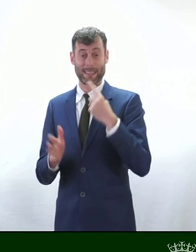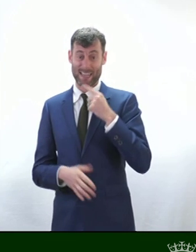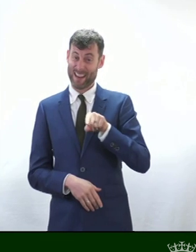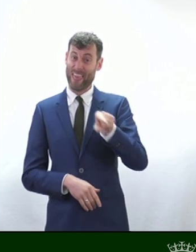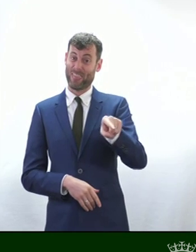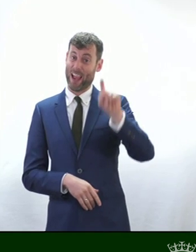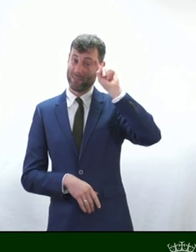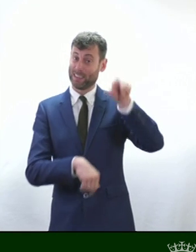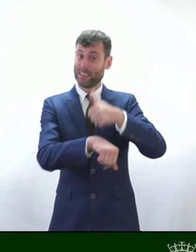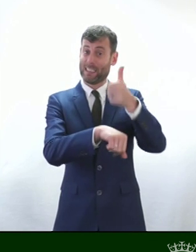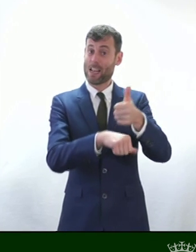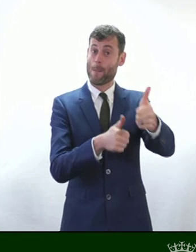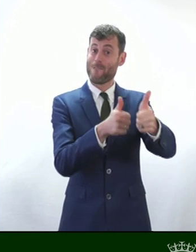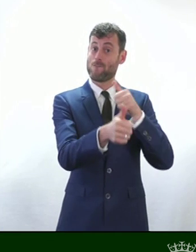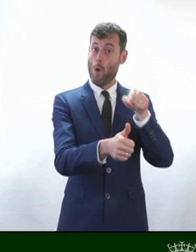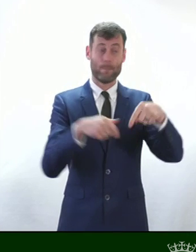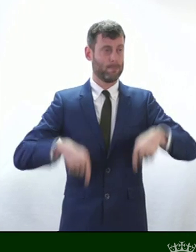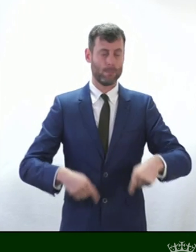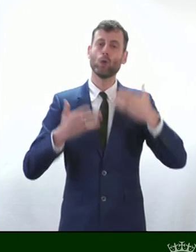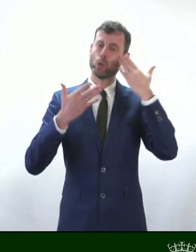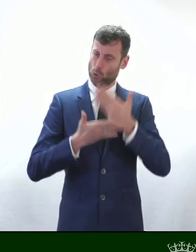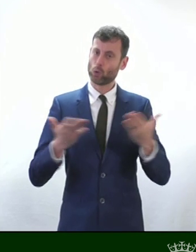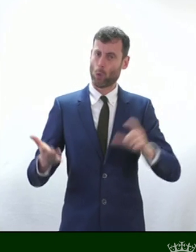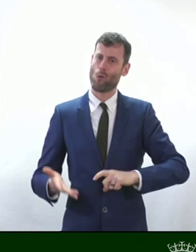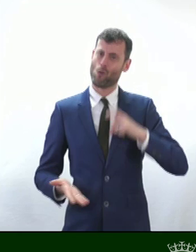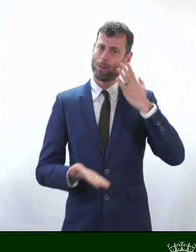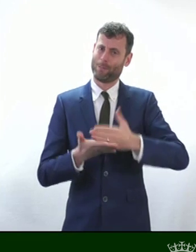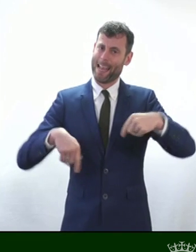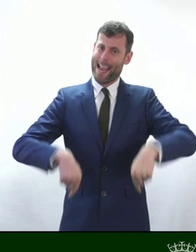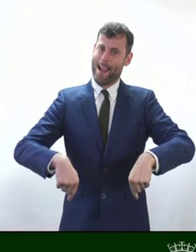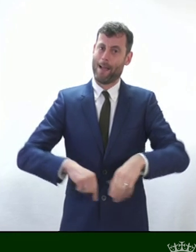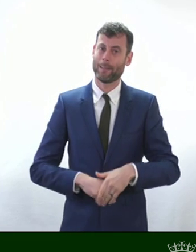Hundreds of skilled jobs now will not go to Bridgend.